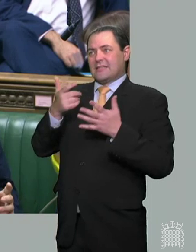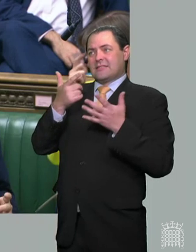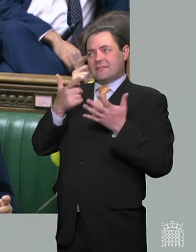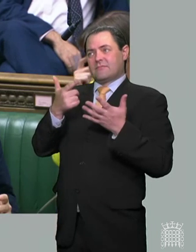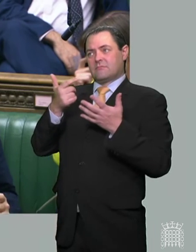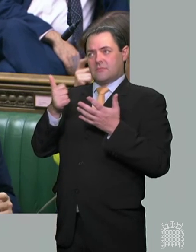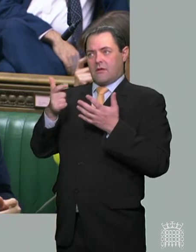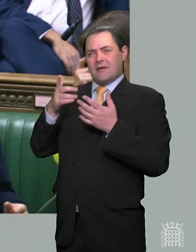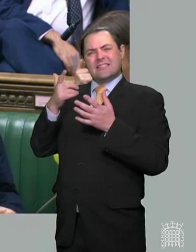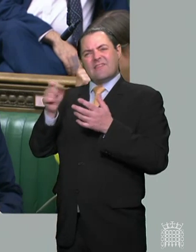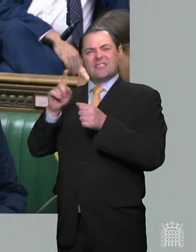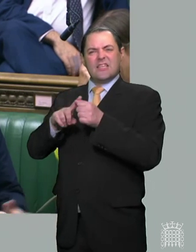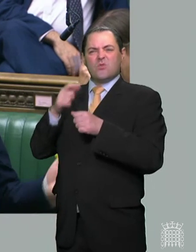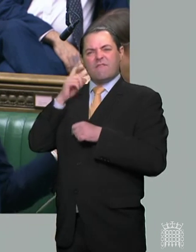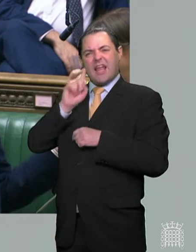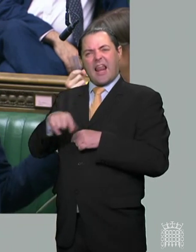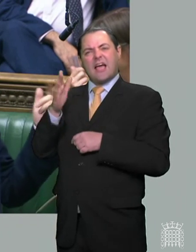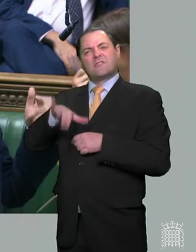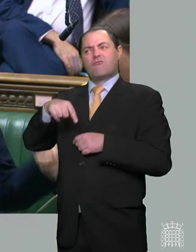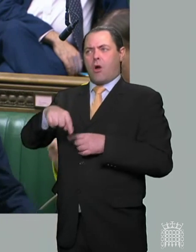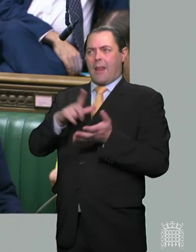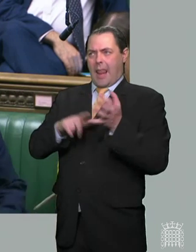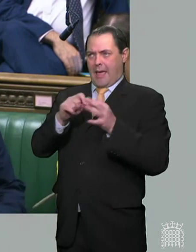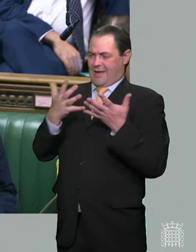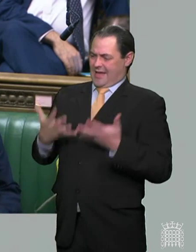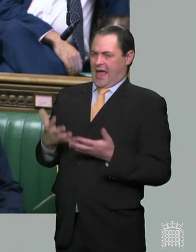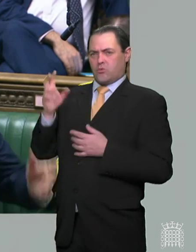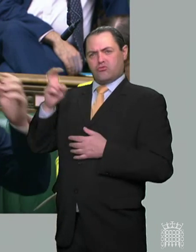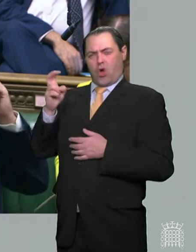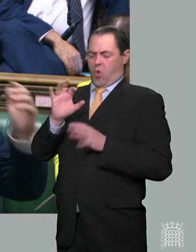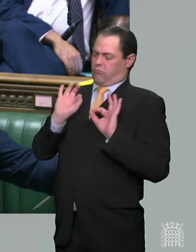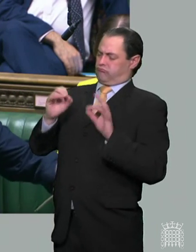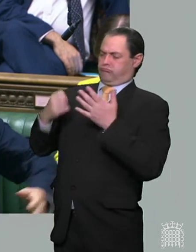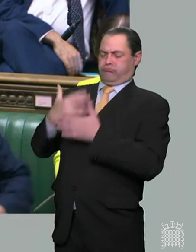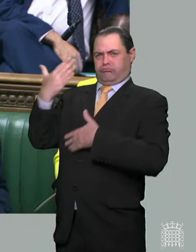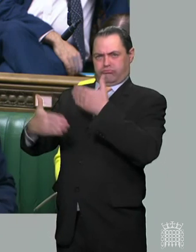After 70 years of neglect by the Labour party, Stoke-on-Trent is firmly on the map.